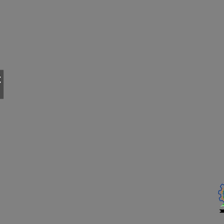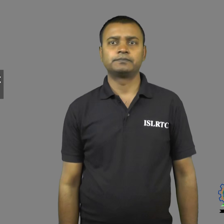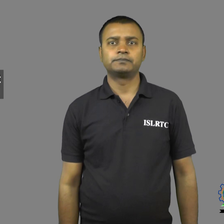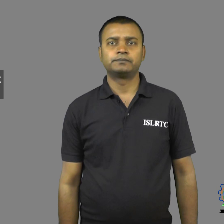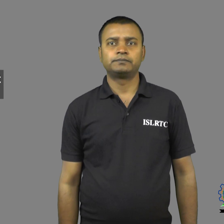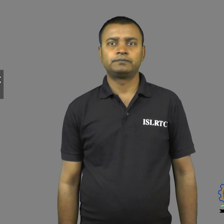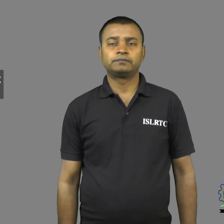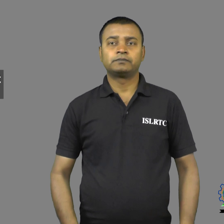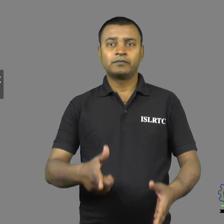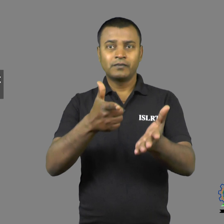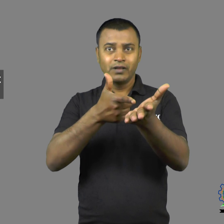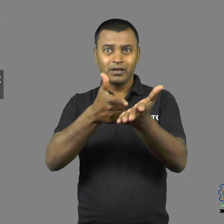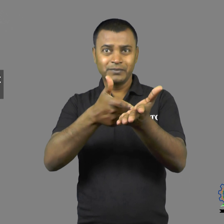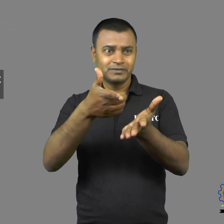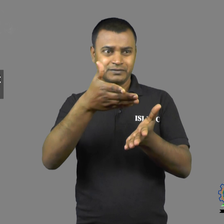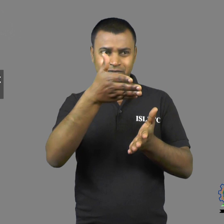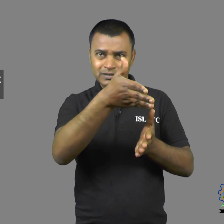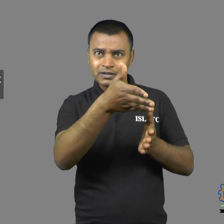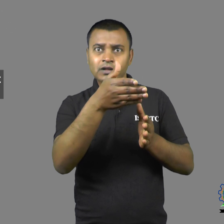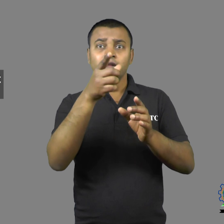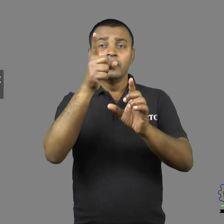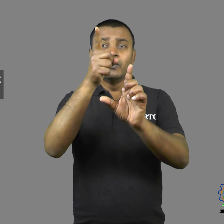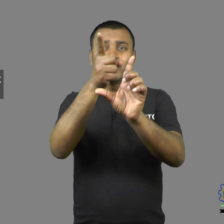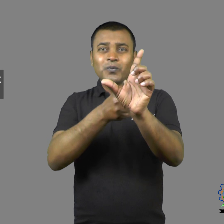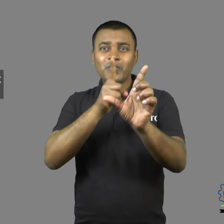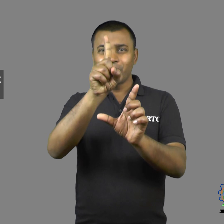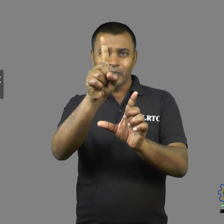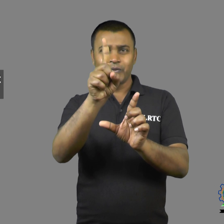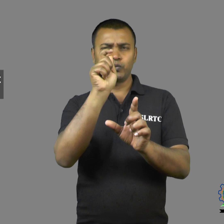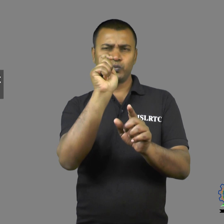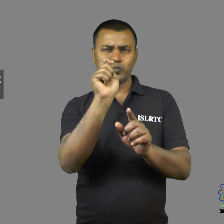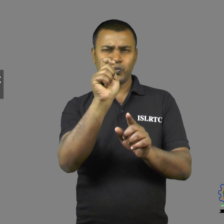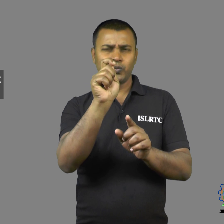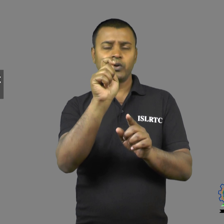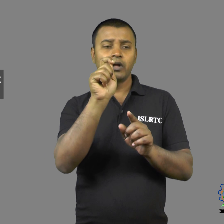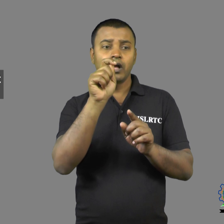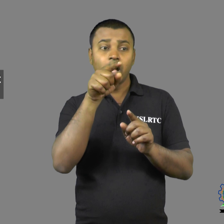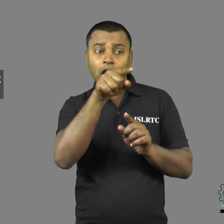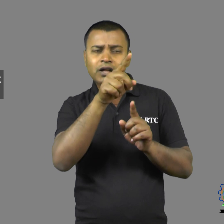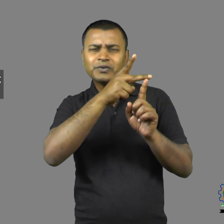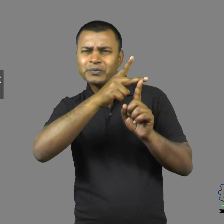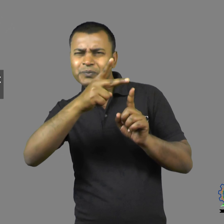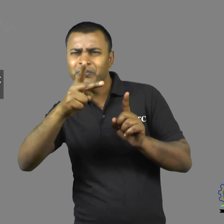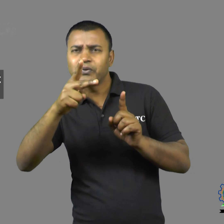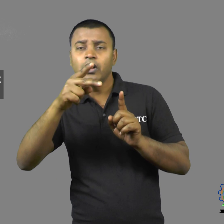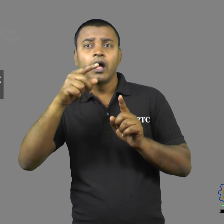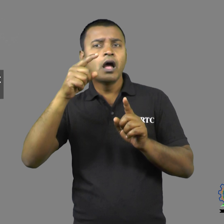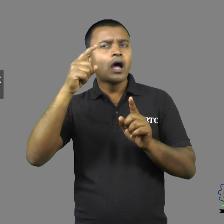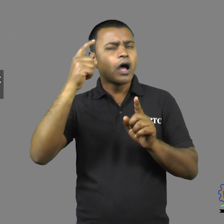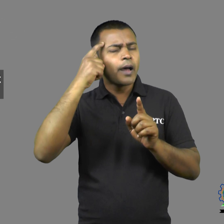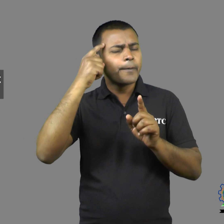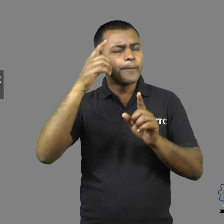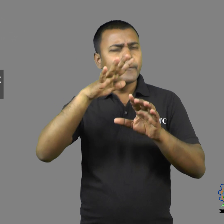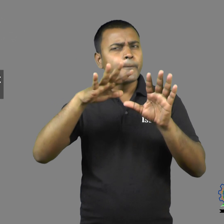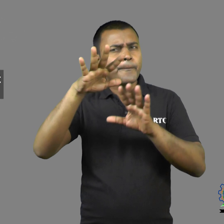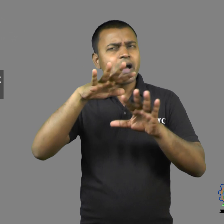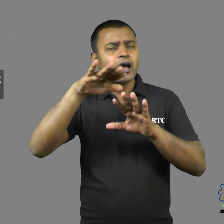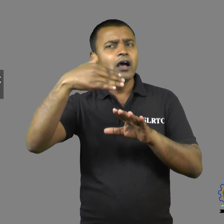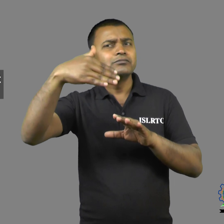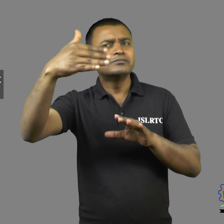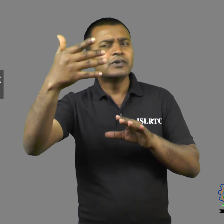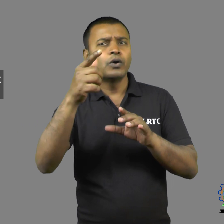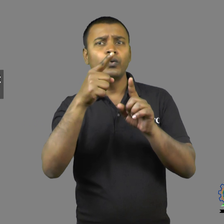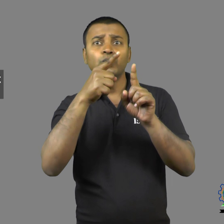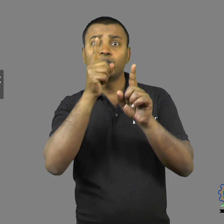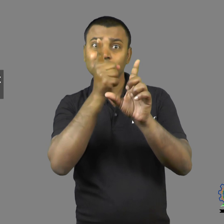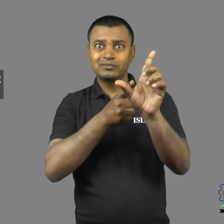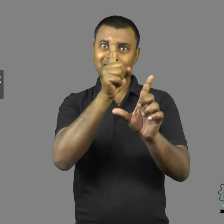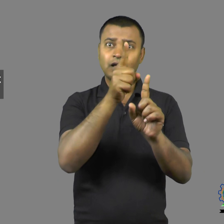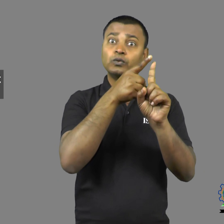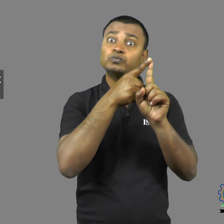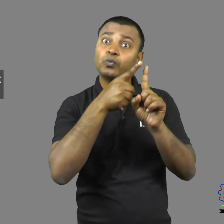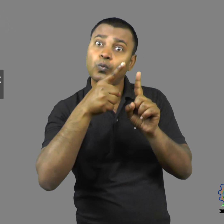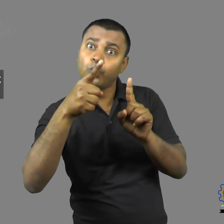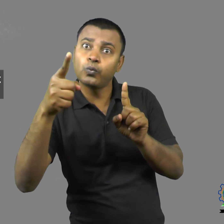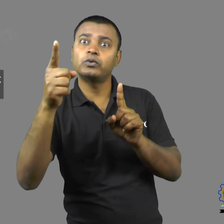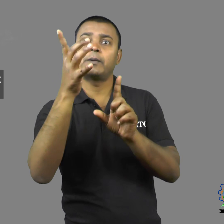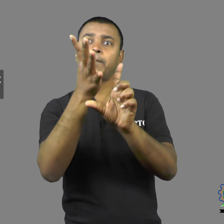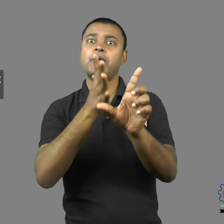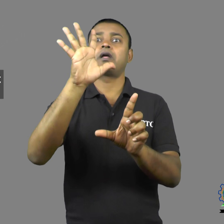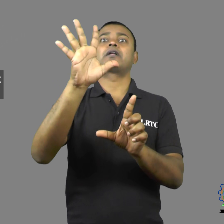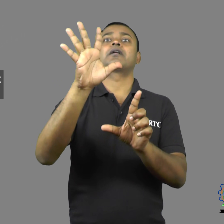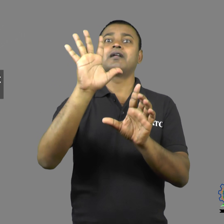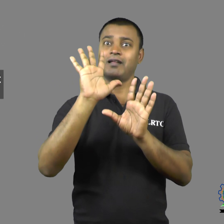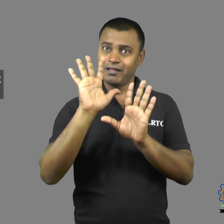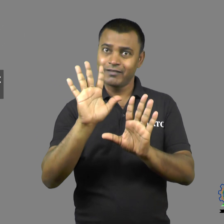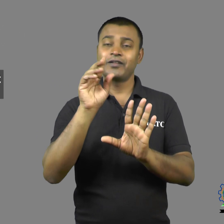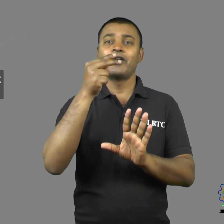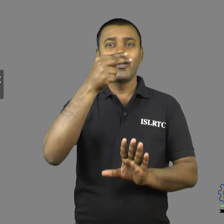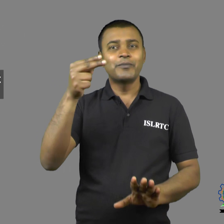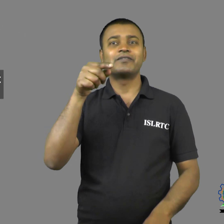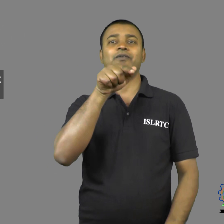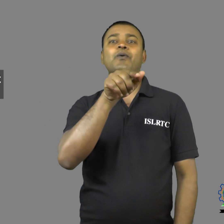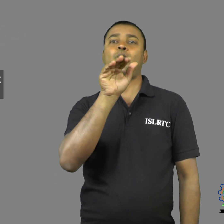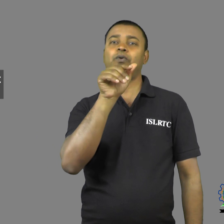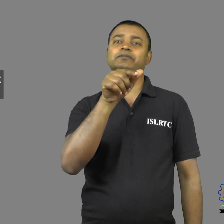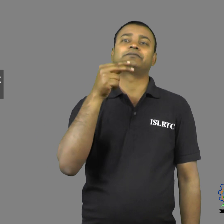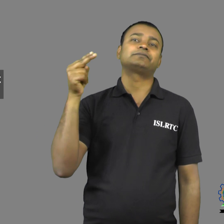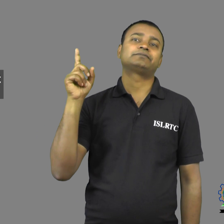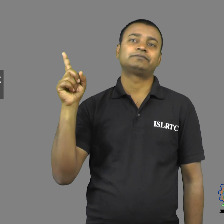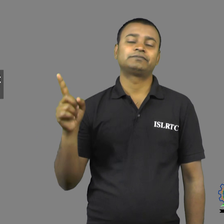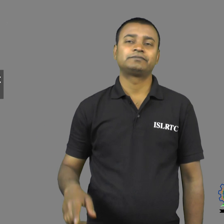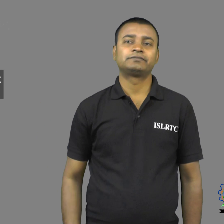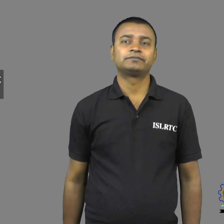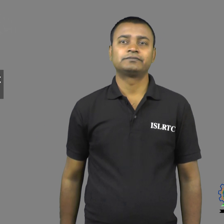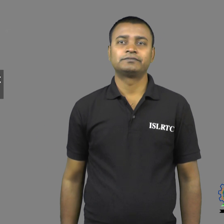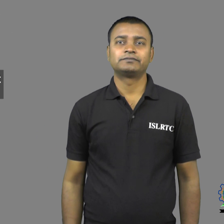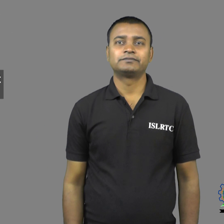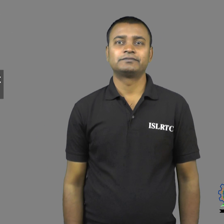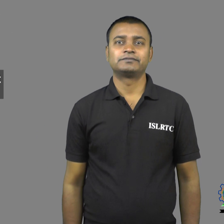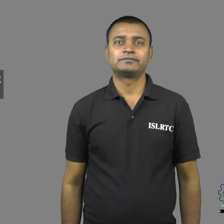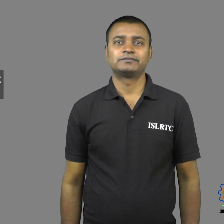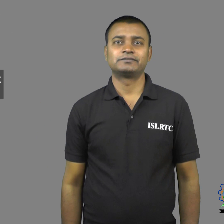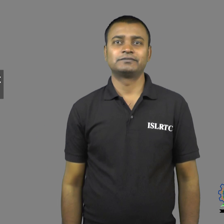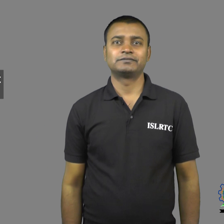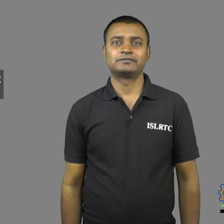Annual or Short Range Planning